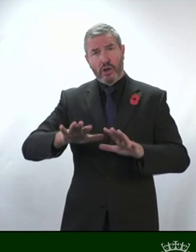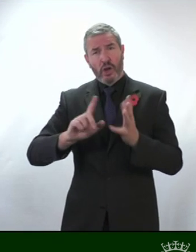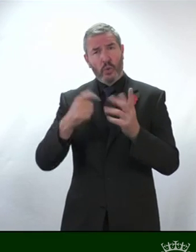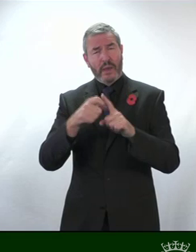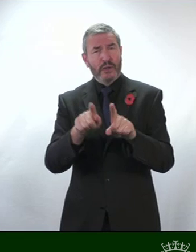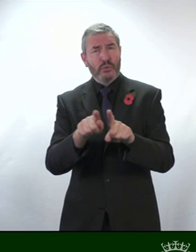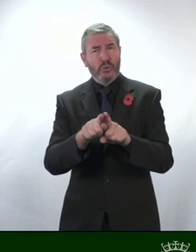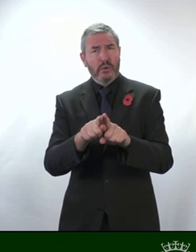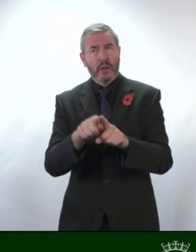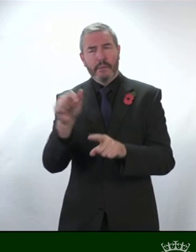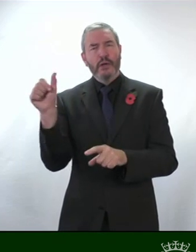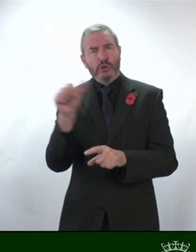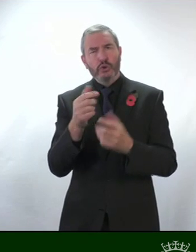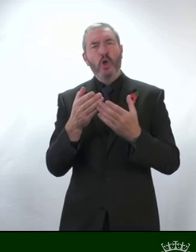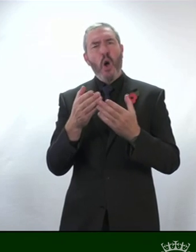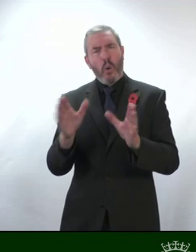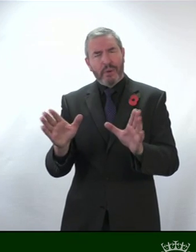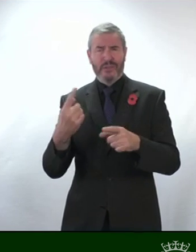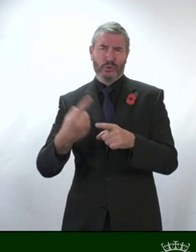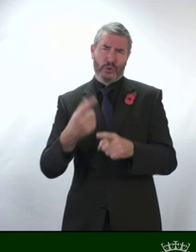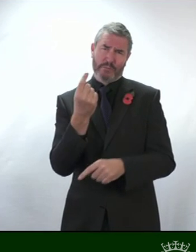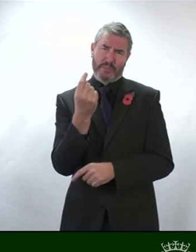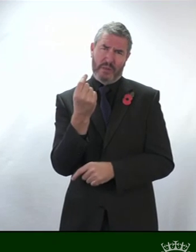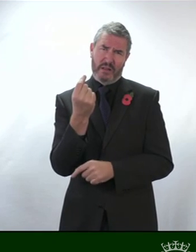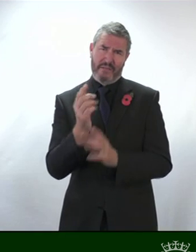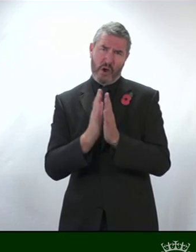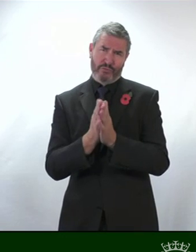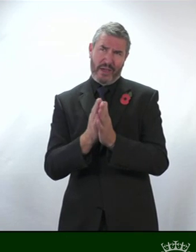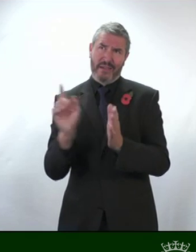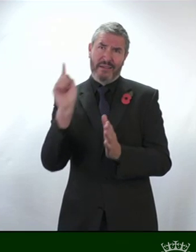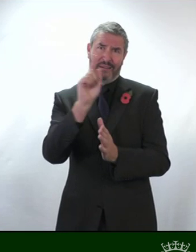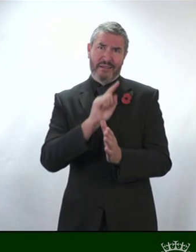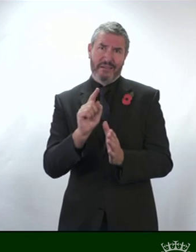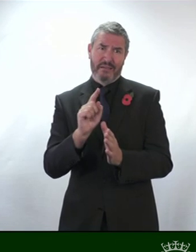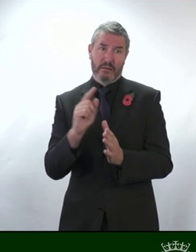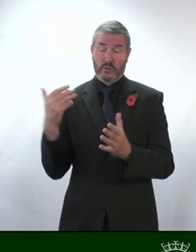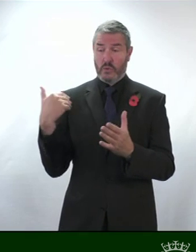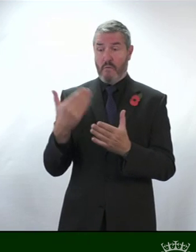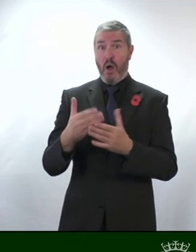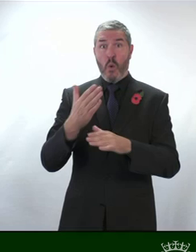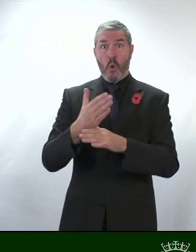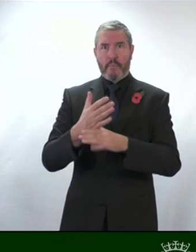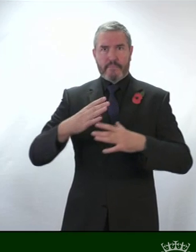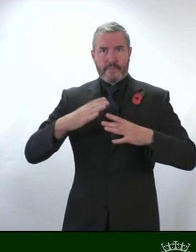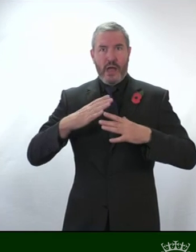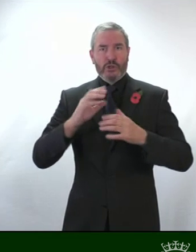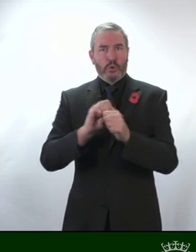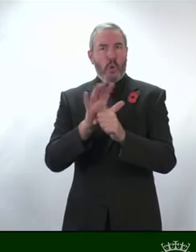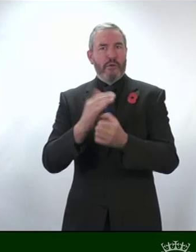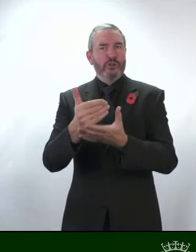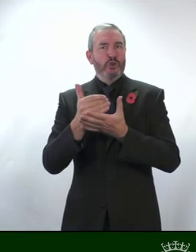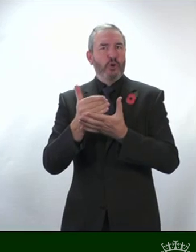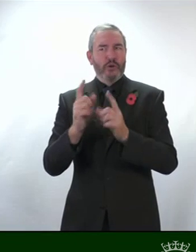Does he agree that they should open as soon as practically possible, and will he commend the work that has been done in those places to make them covid-secure?